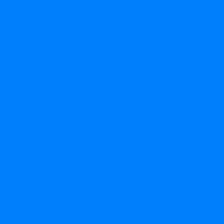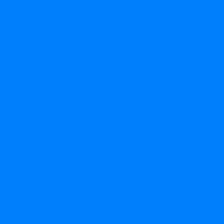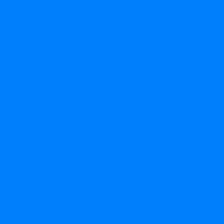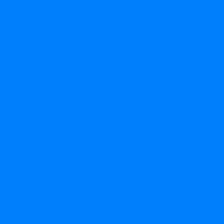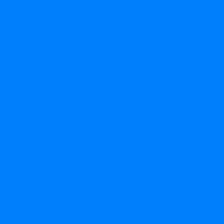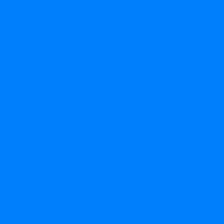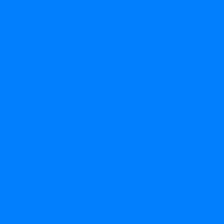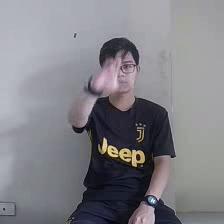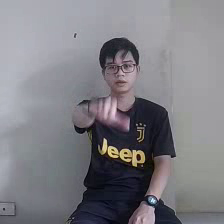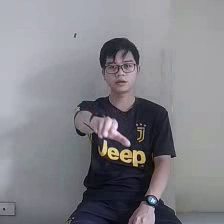Áp dụng